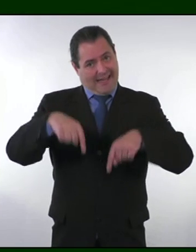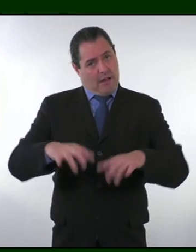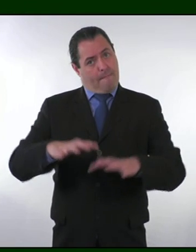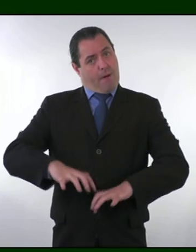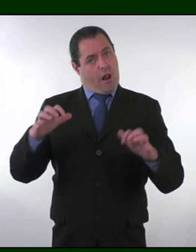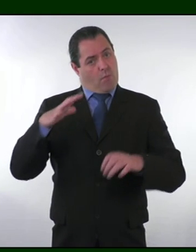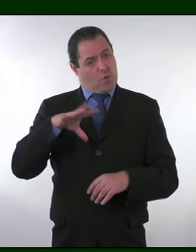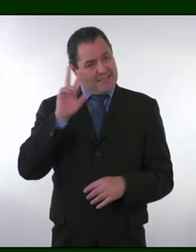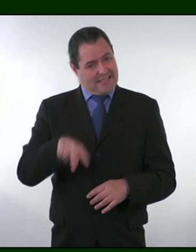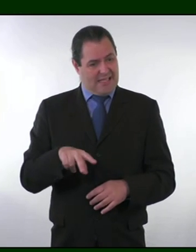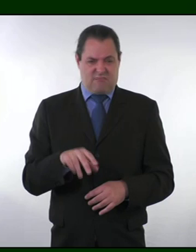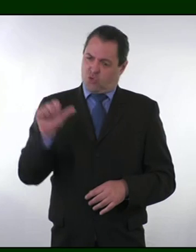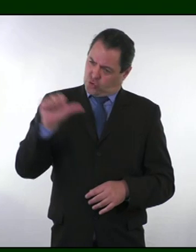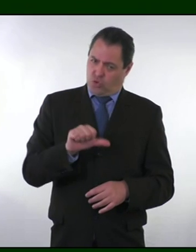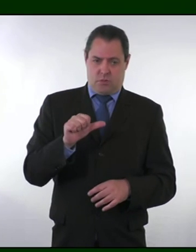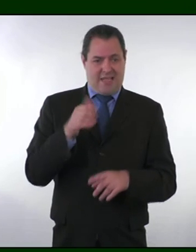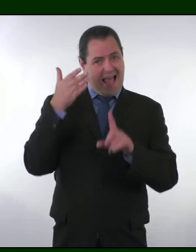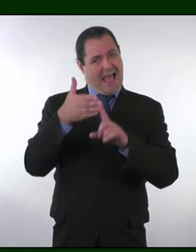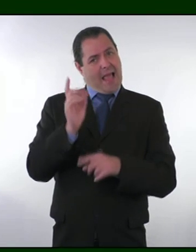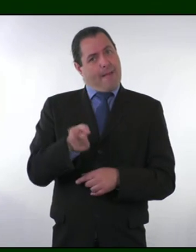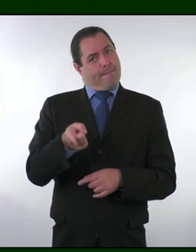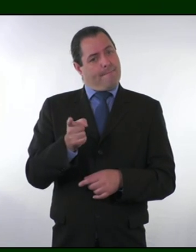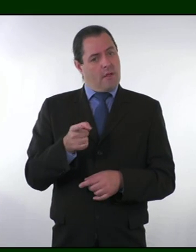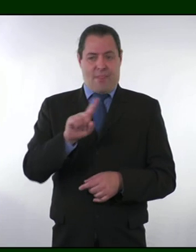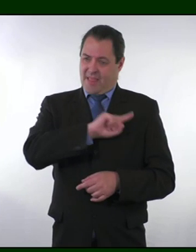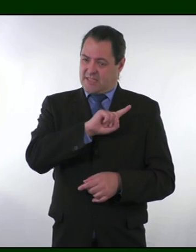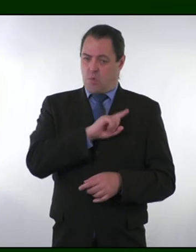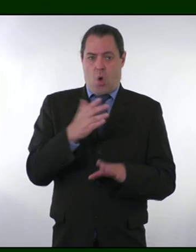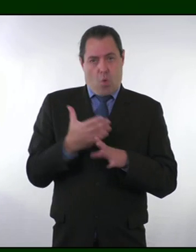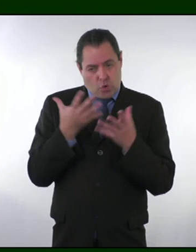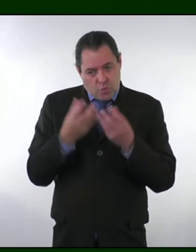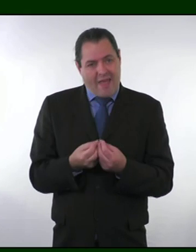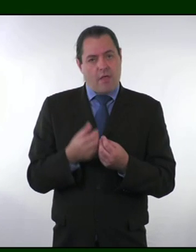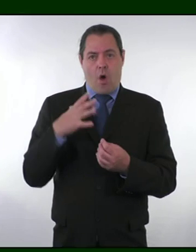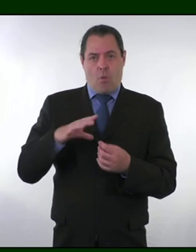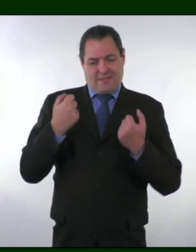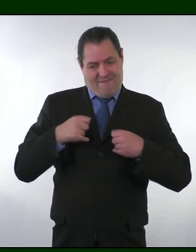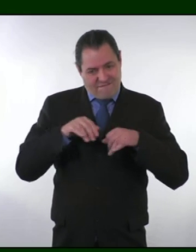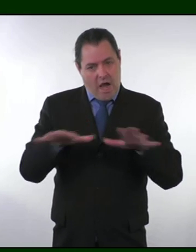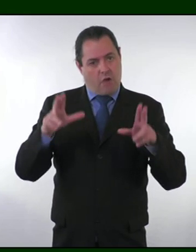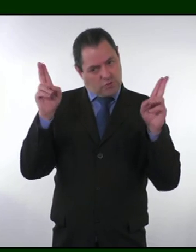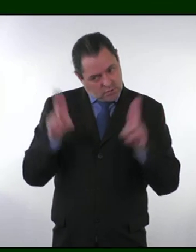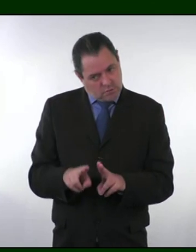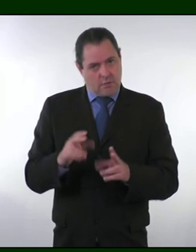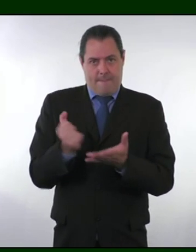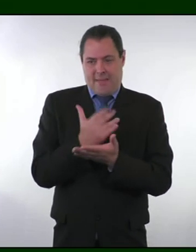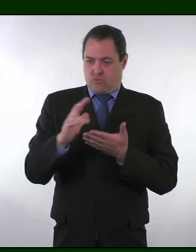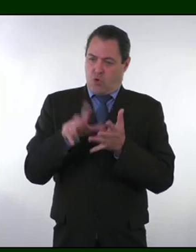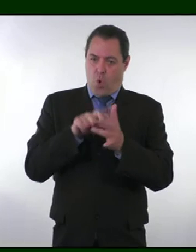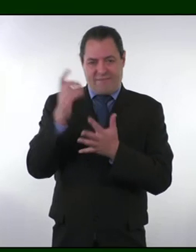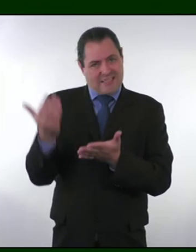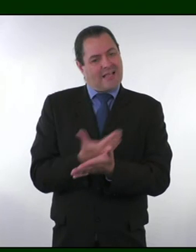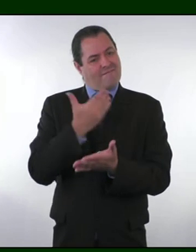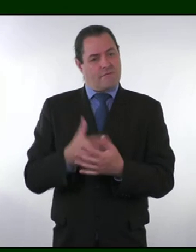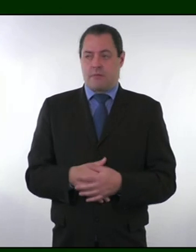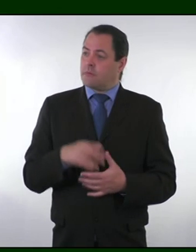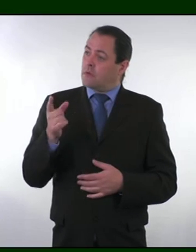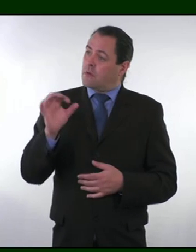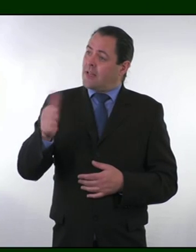That is what we should work for, and that is why we are working together to drive down this virus and create a covid-secure environment.